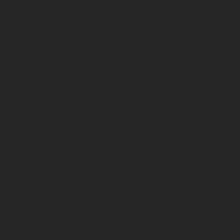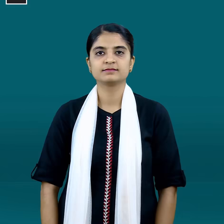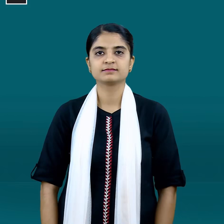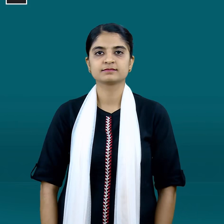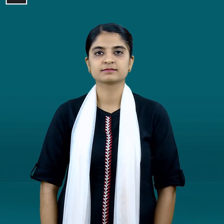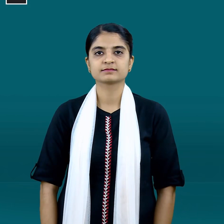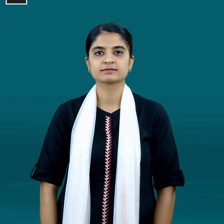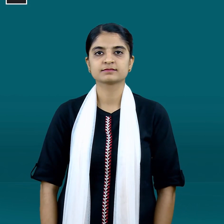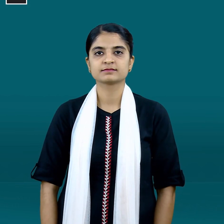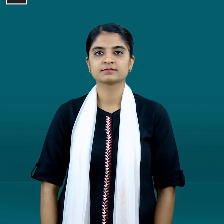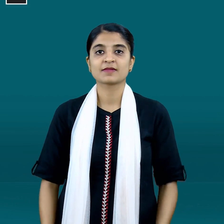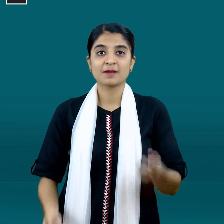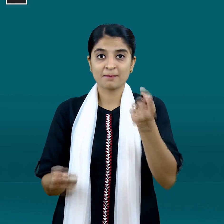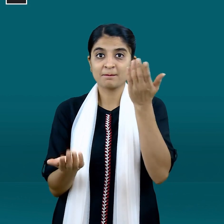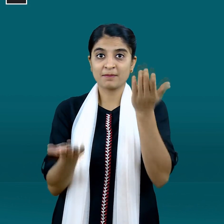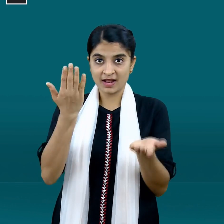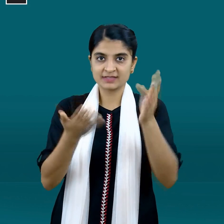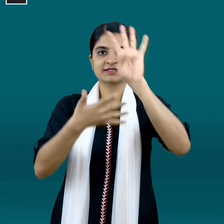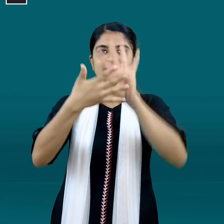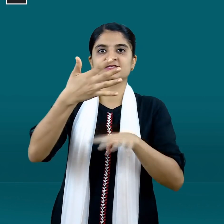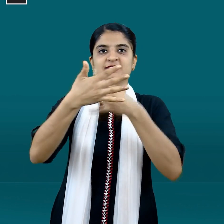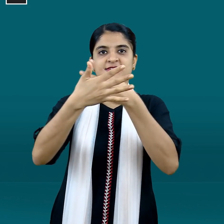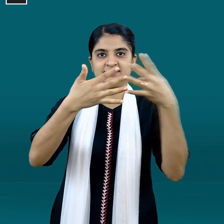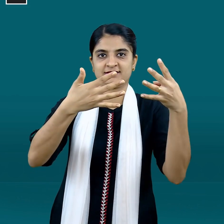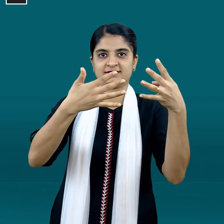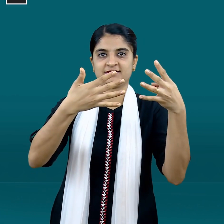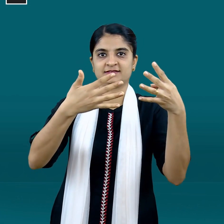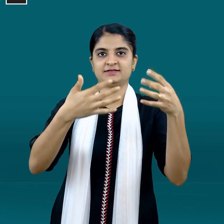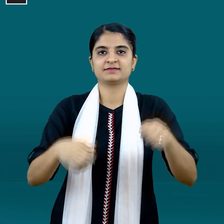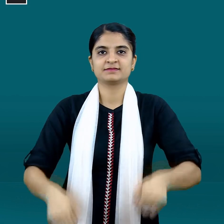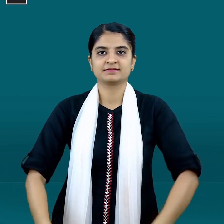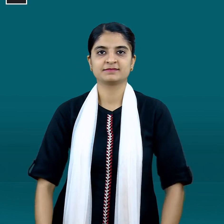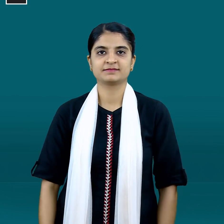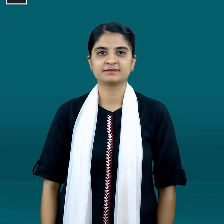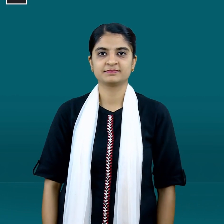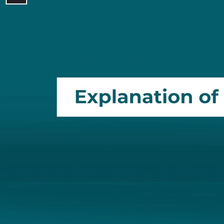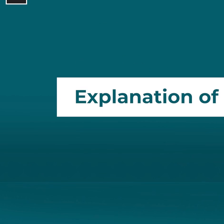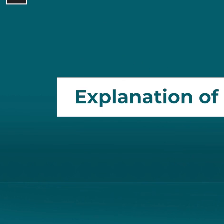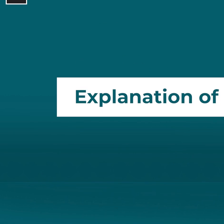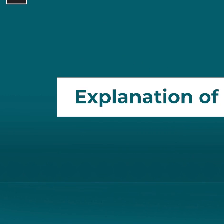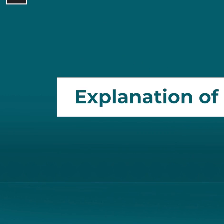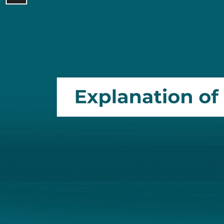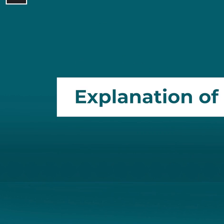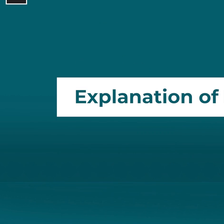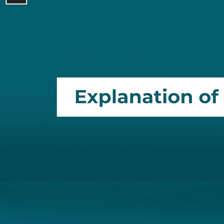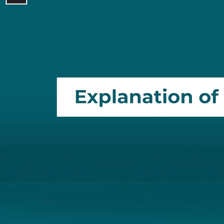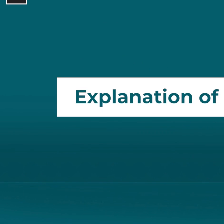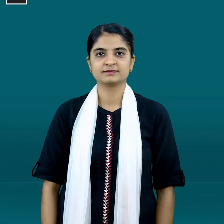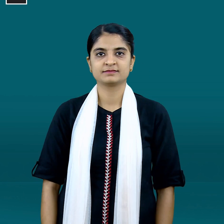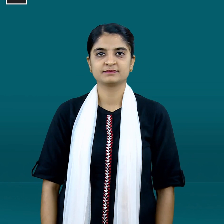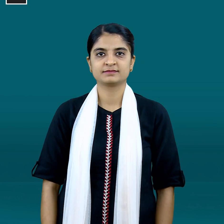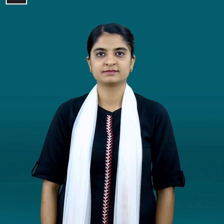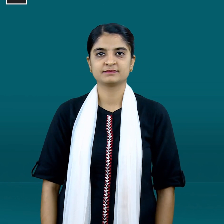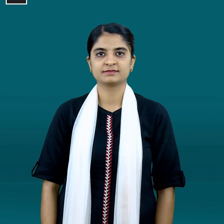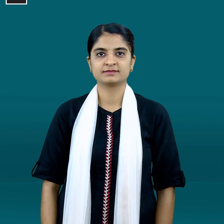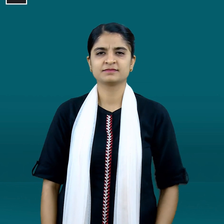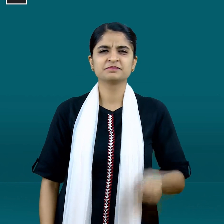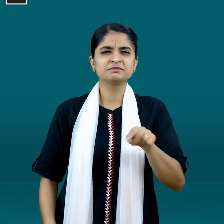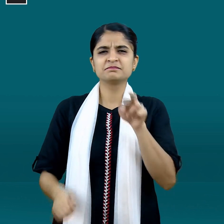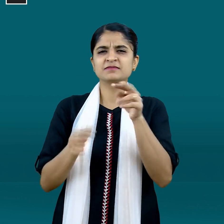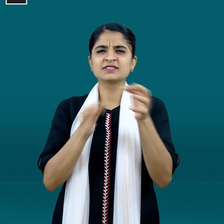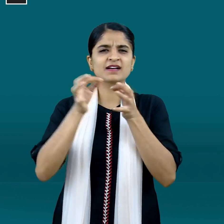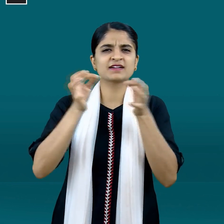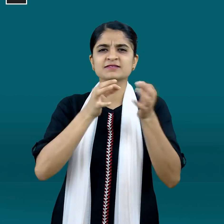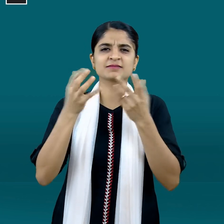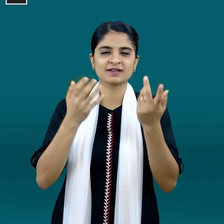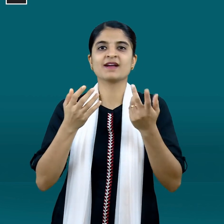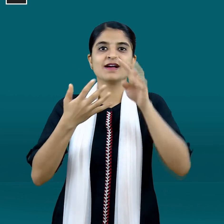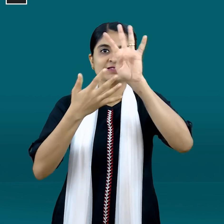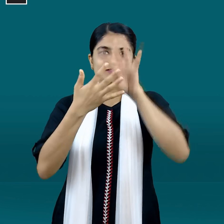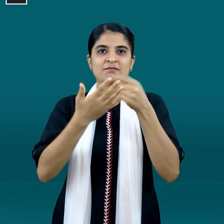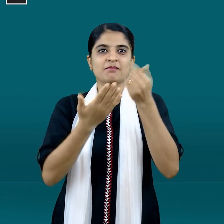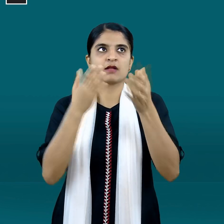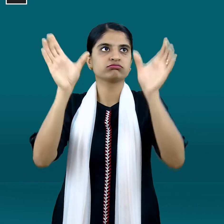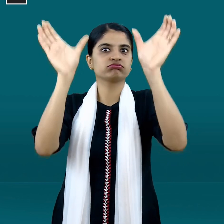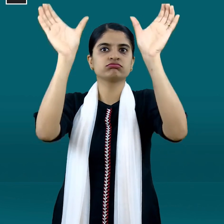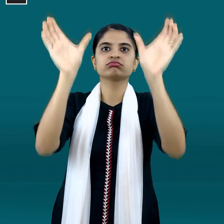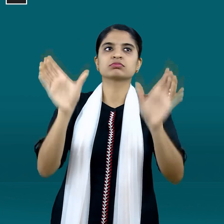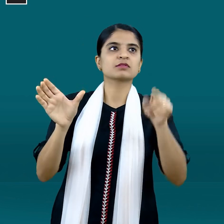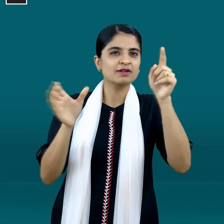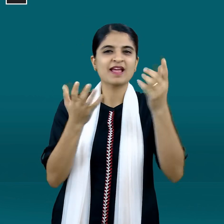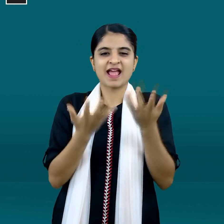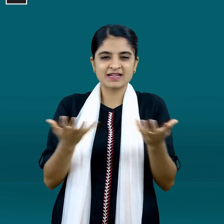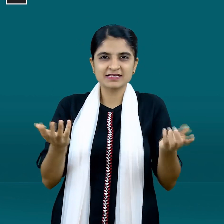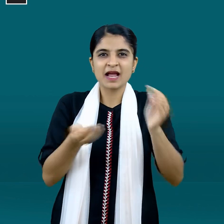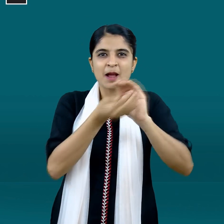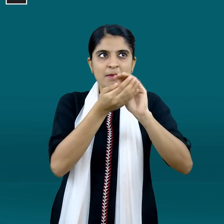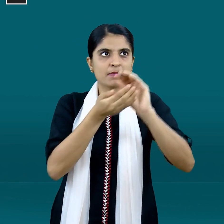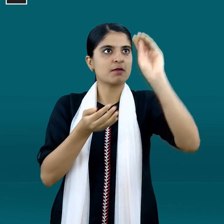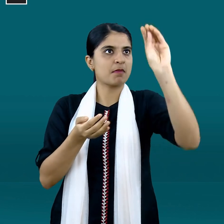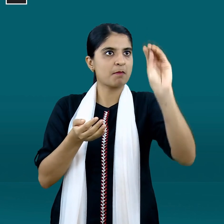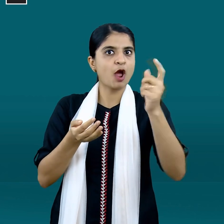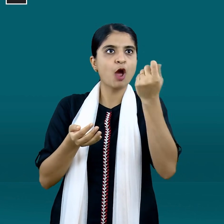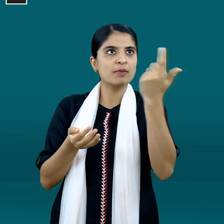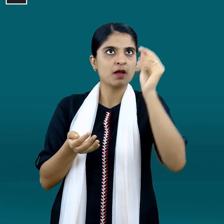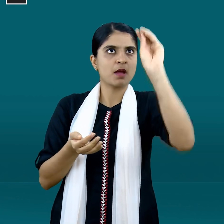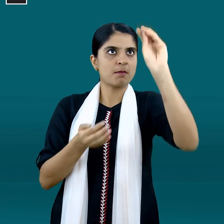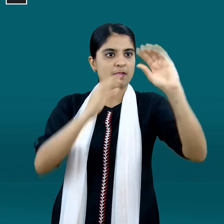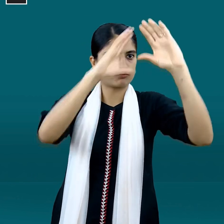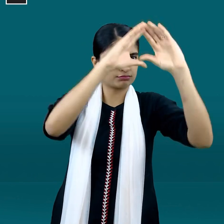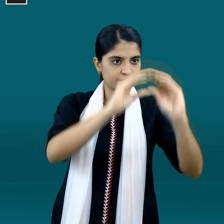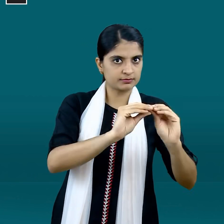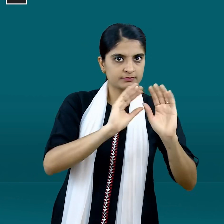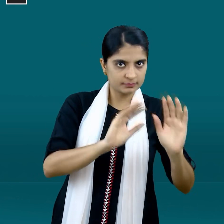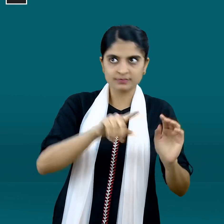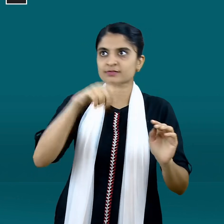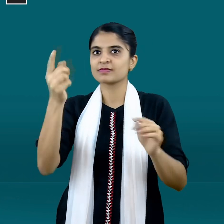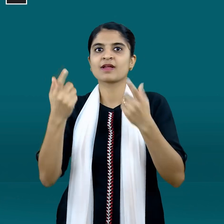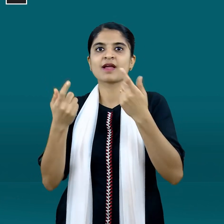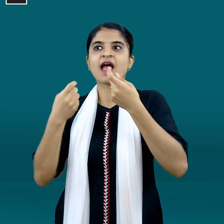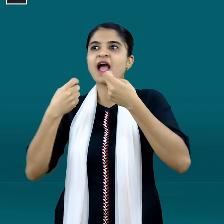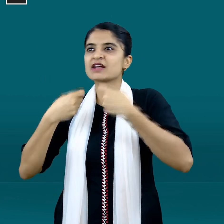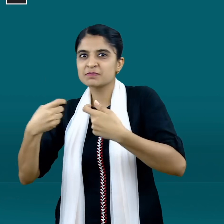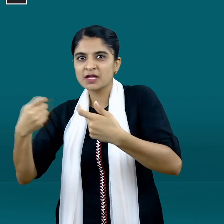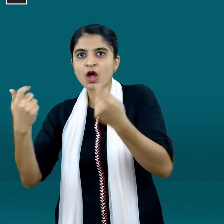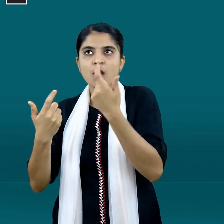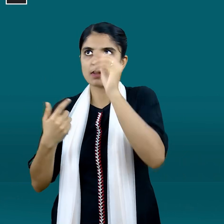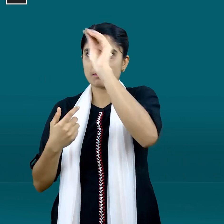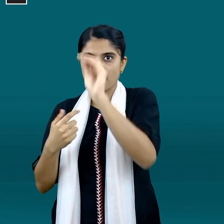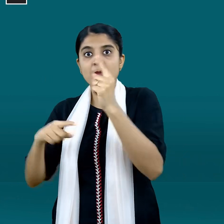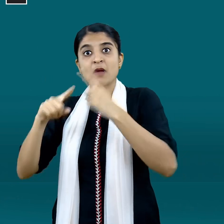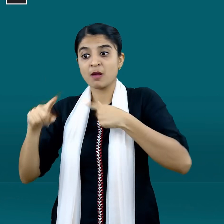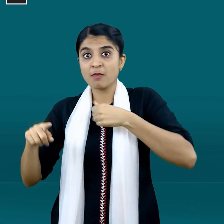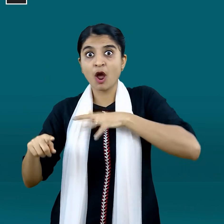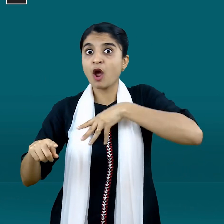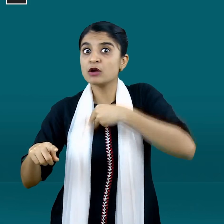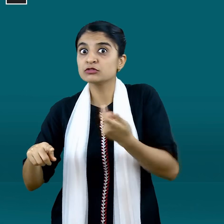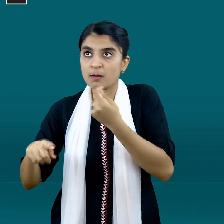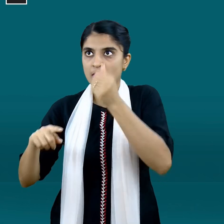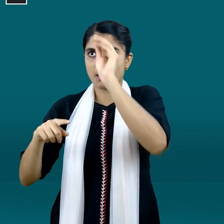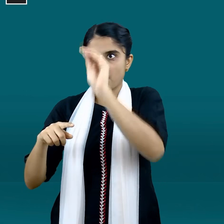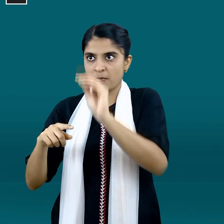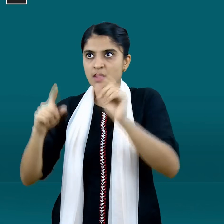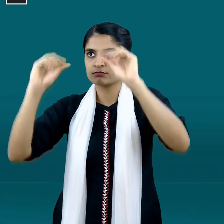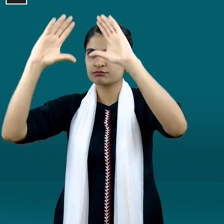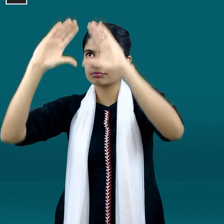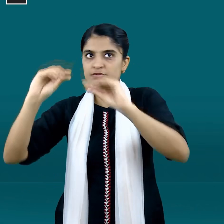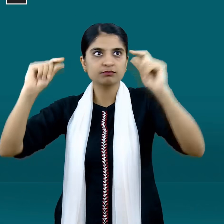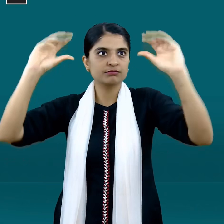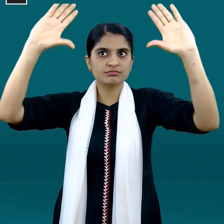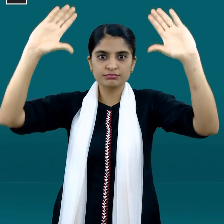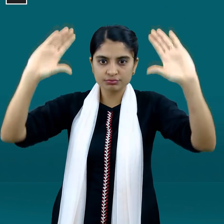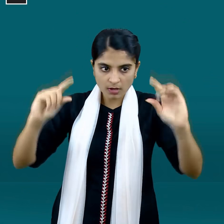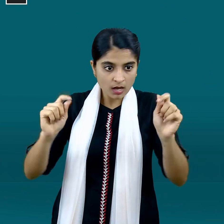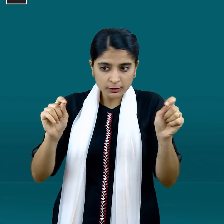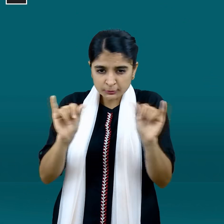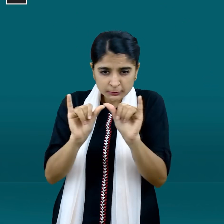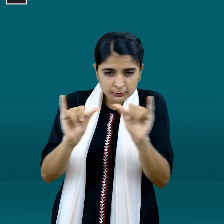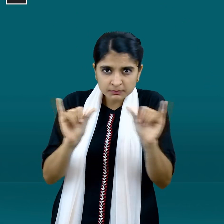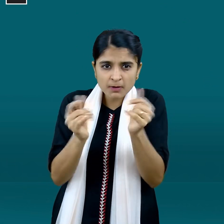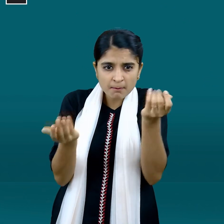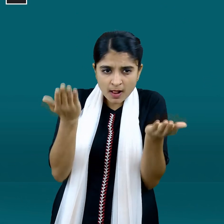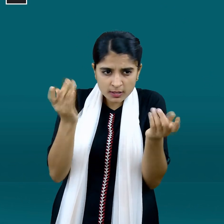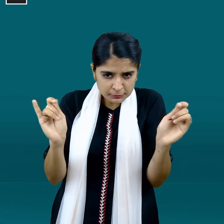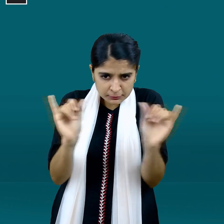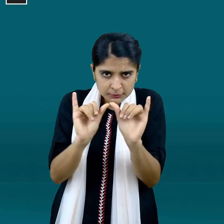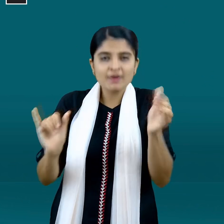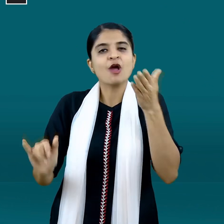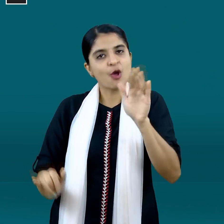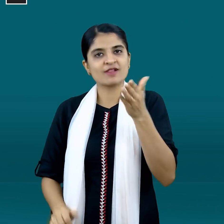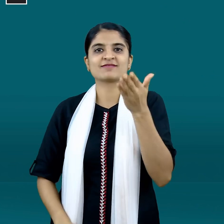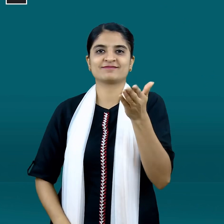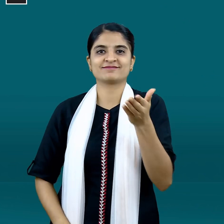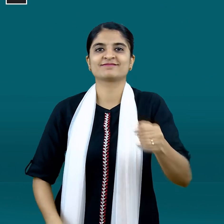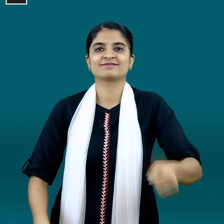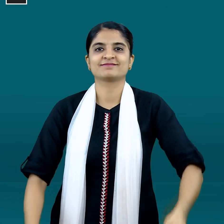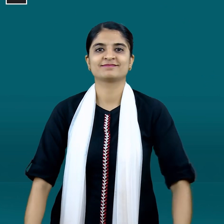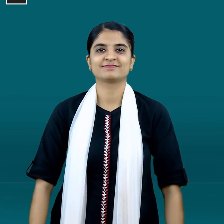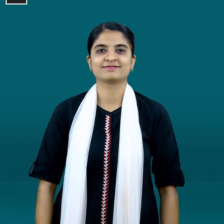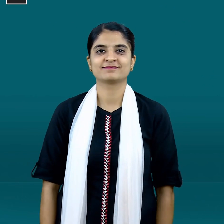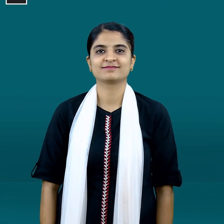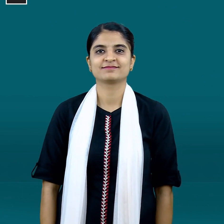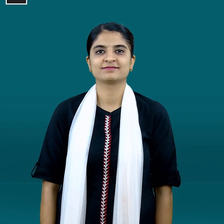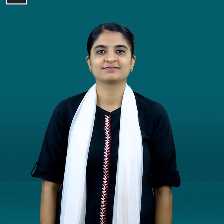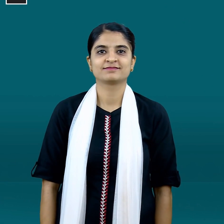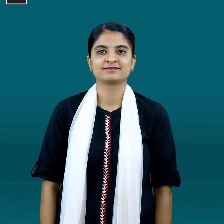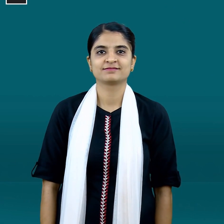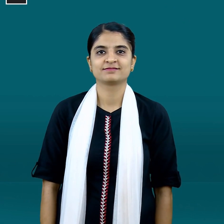Balance Sheet